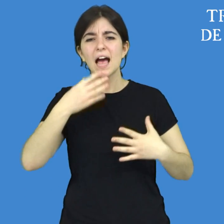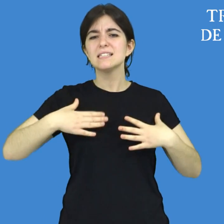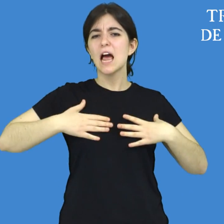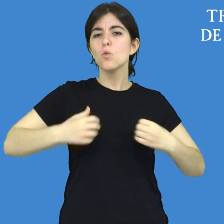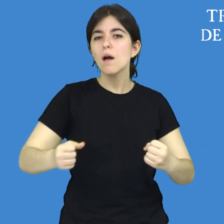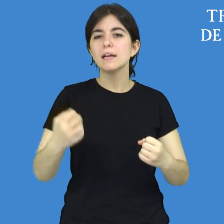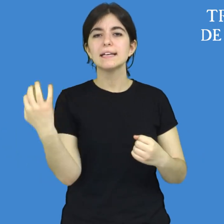sano